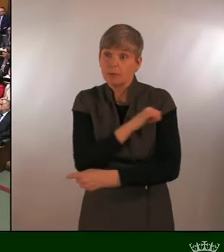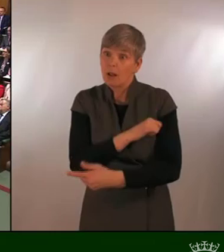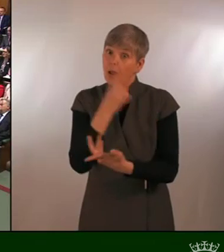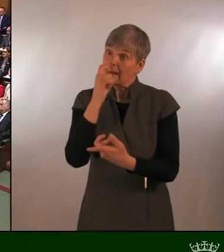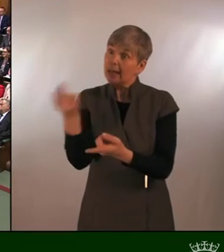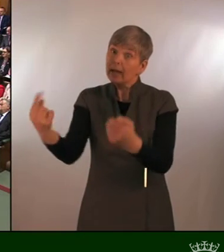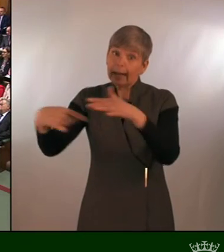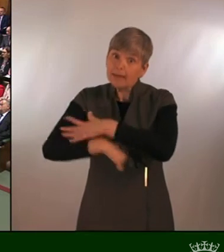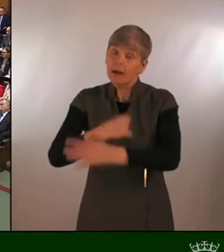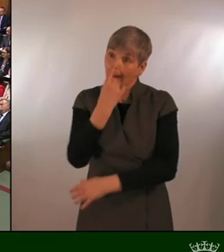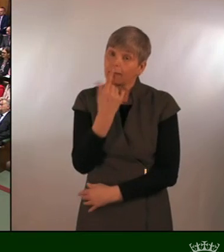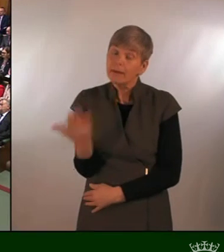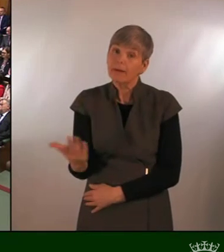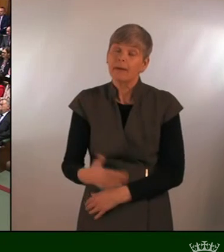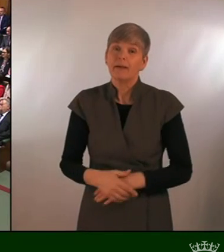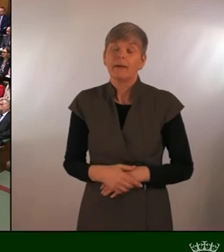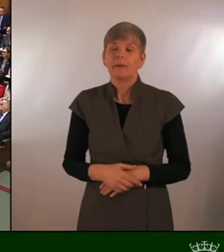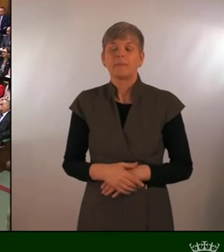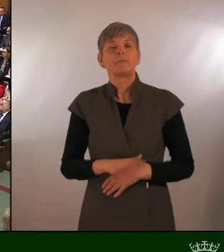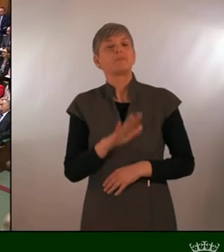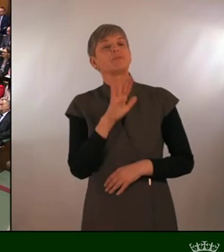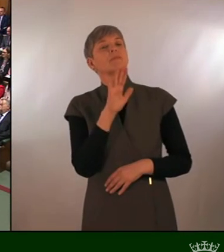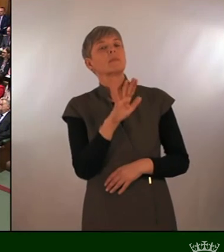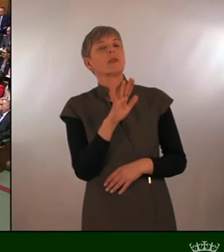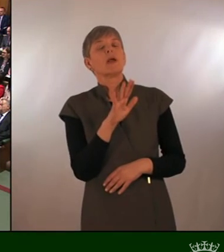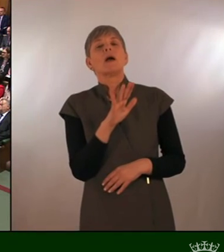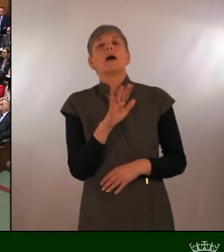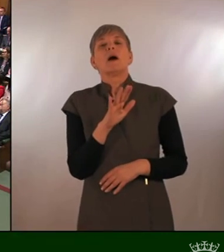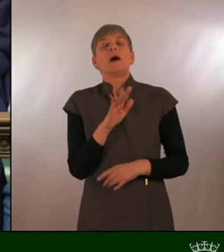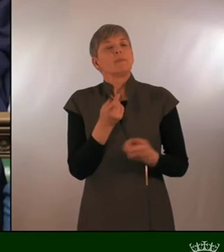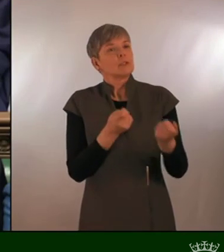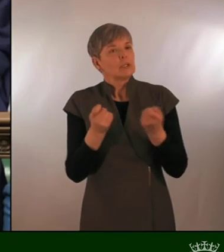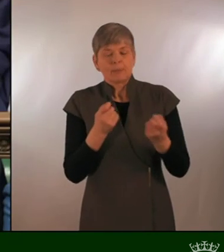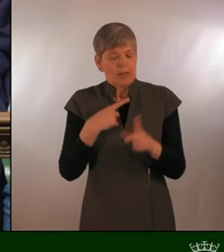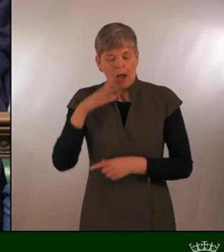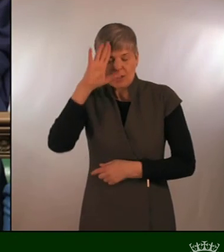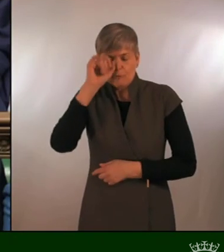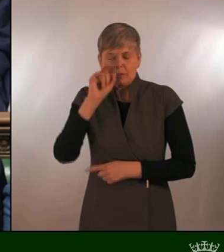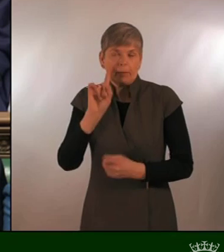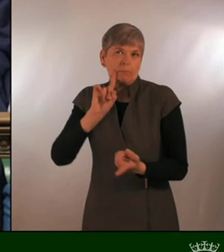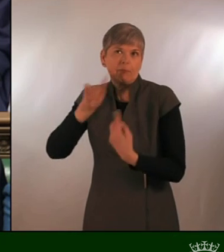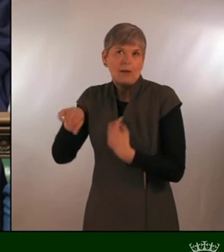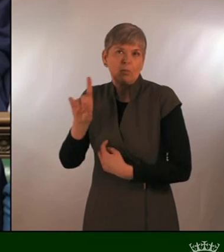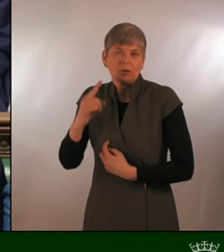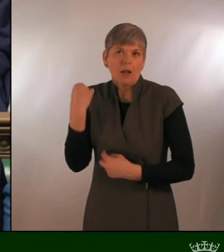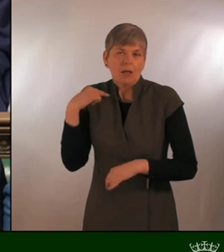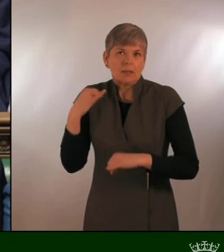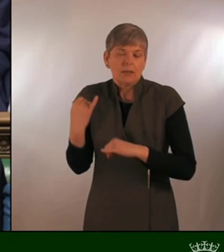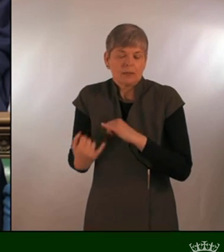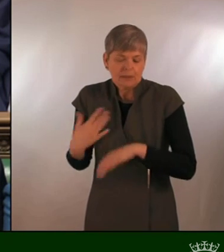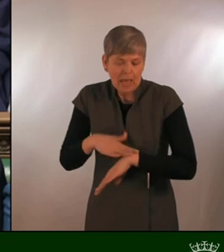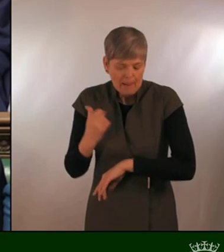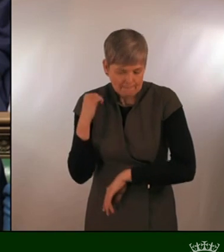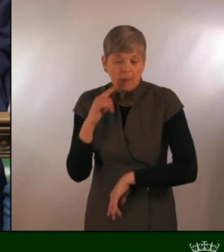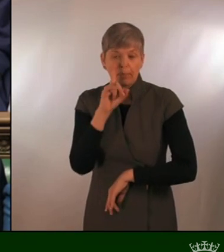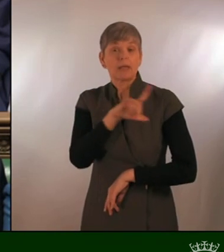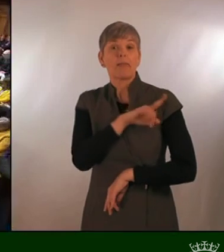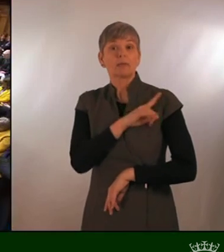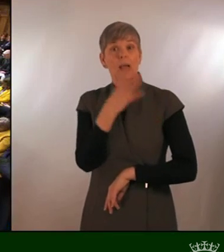I cannot remember whether I said this to the honourable Member last time, but that is why we have introduced a fast-track NHS visa.